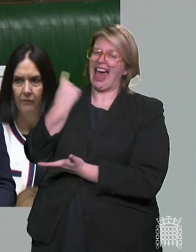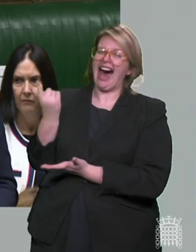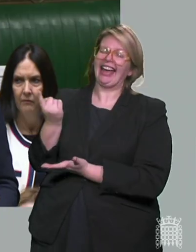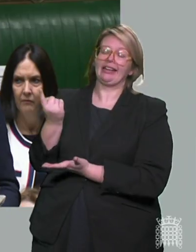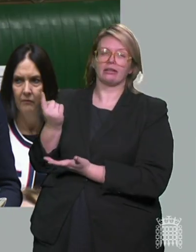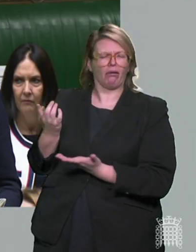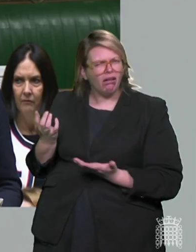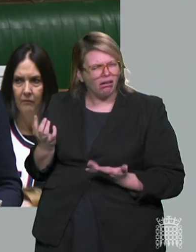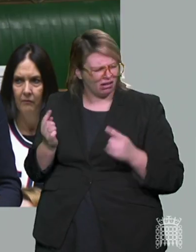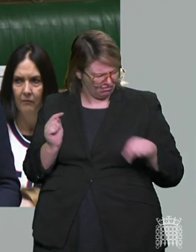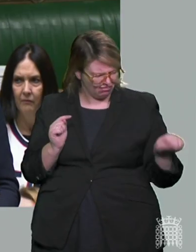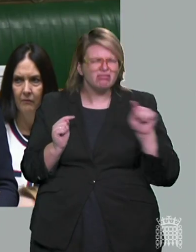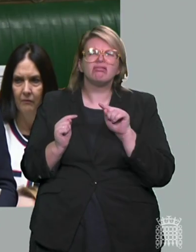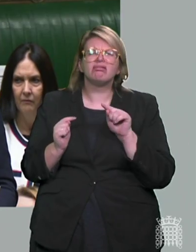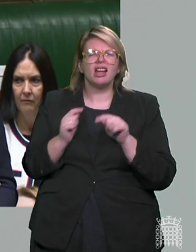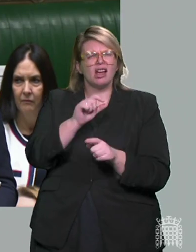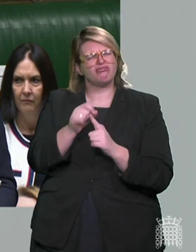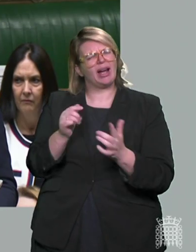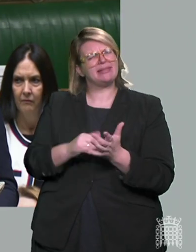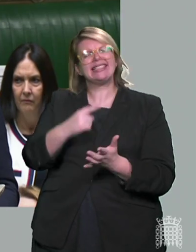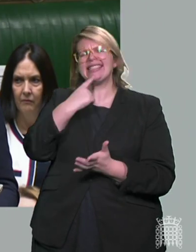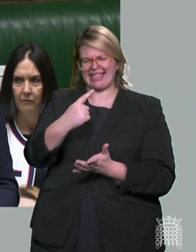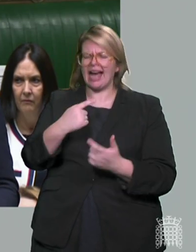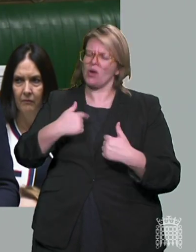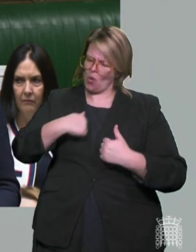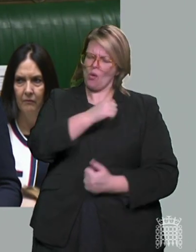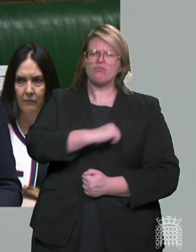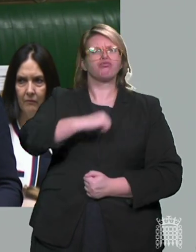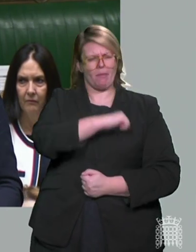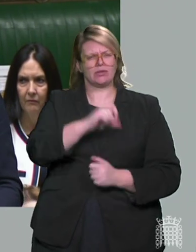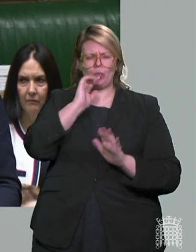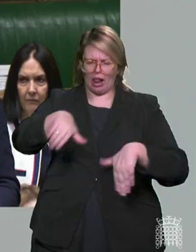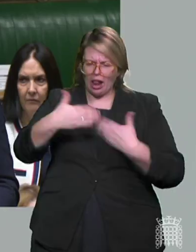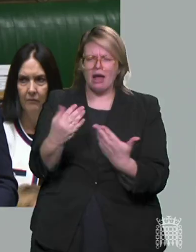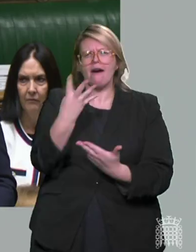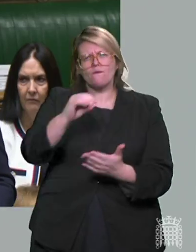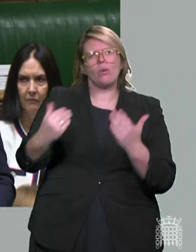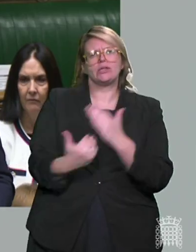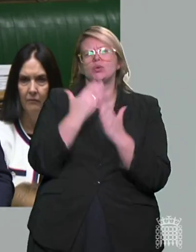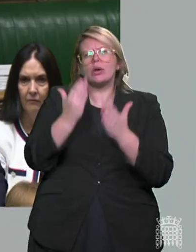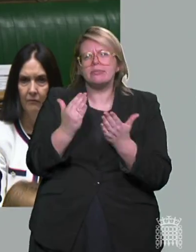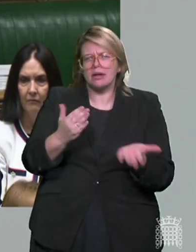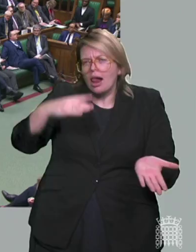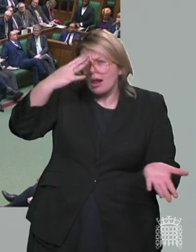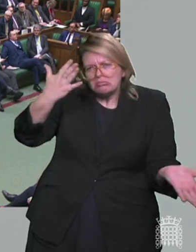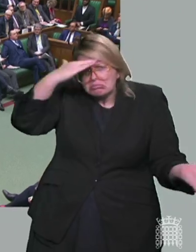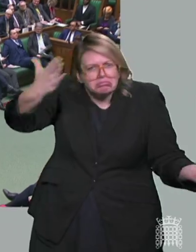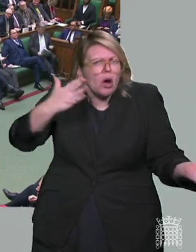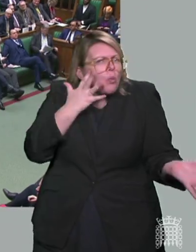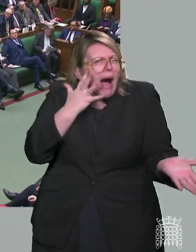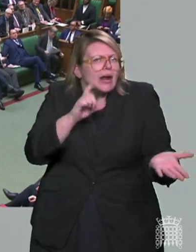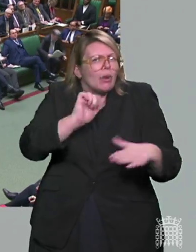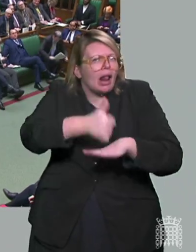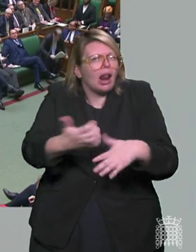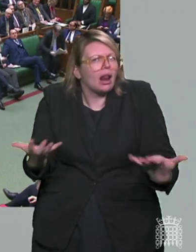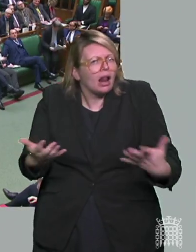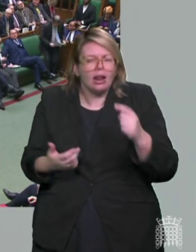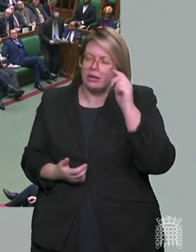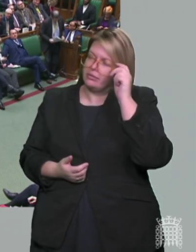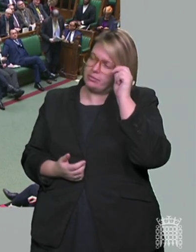Given that the Prime Minister claims his mandate rests on a manifesto that promised 40 new hospitals, when will we see them?